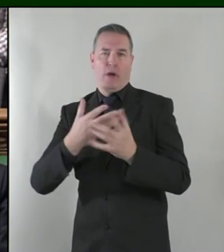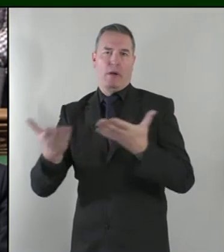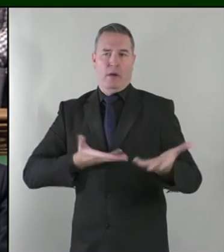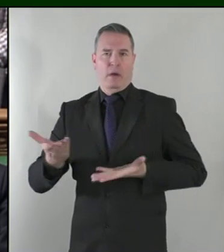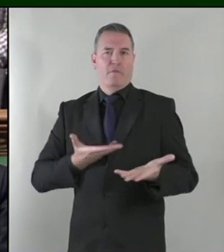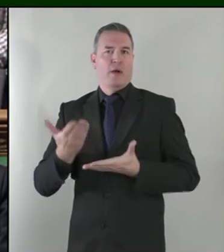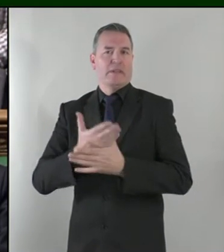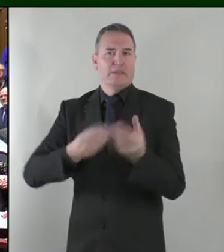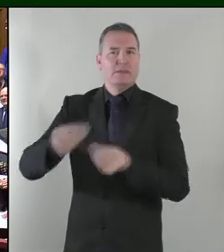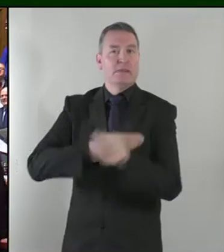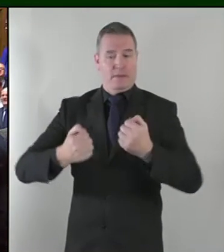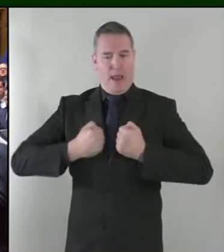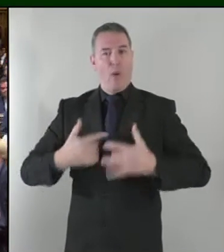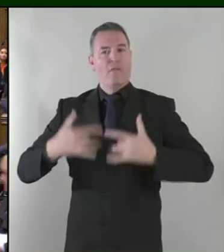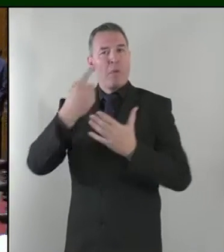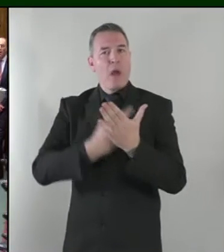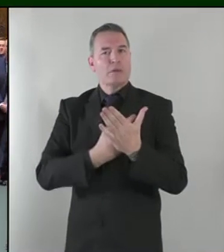That is our approach. What is his?